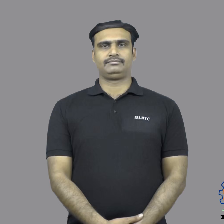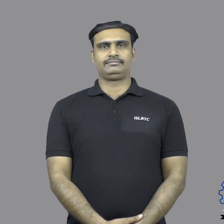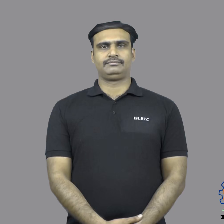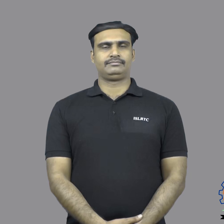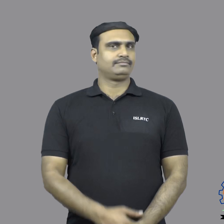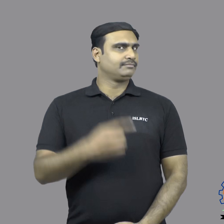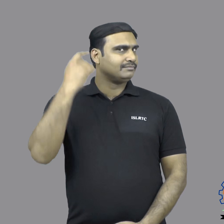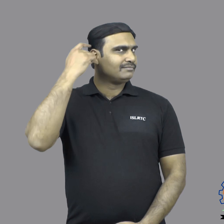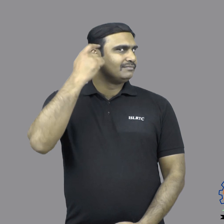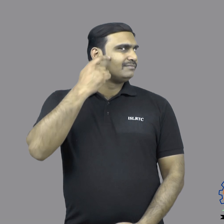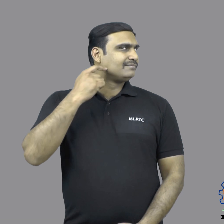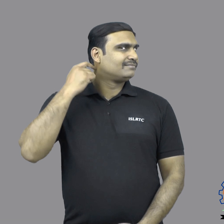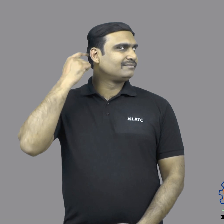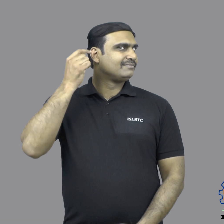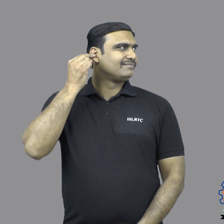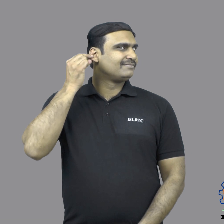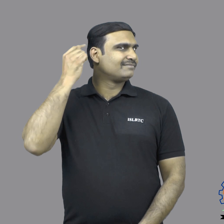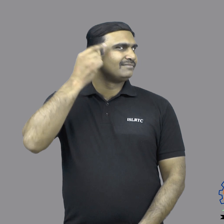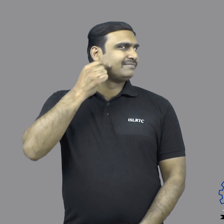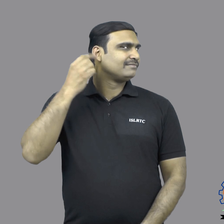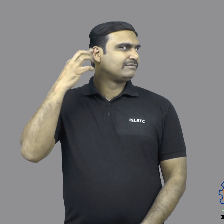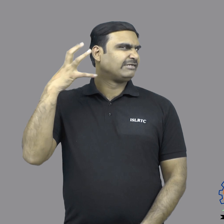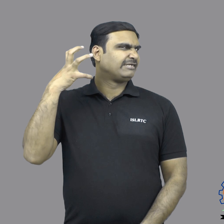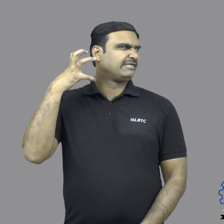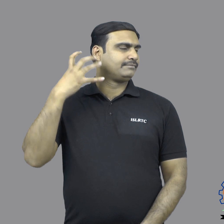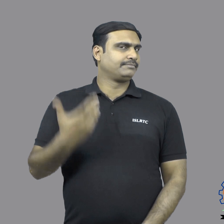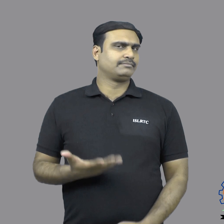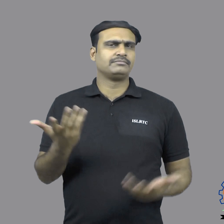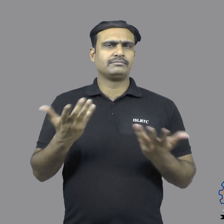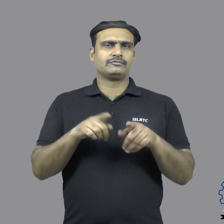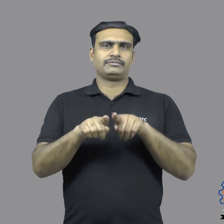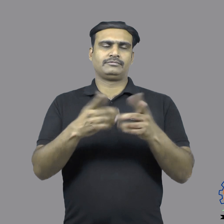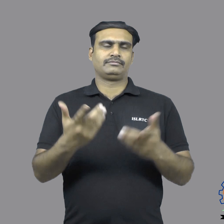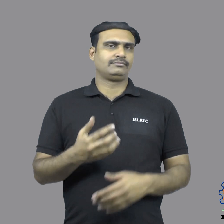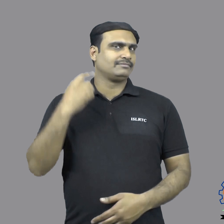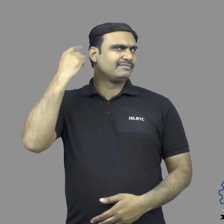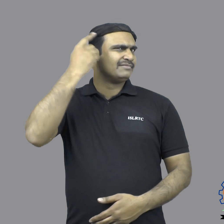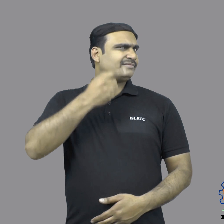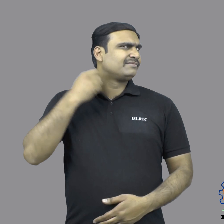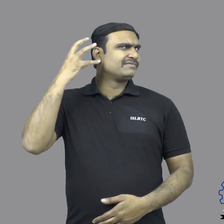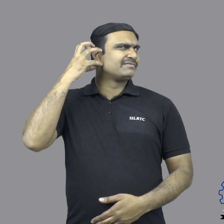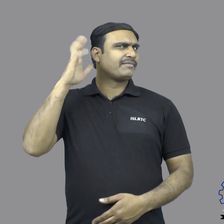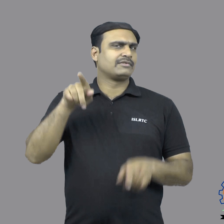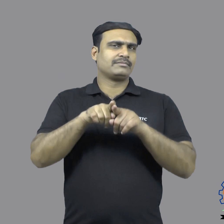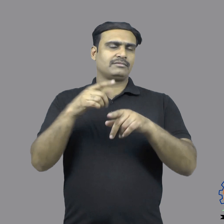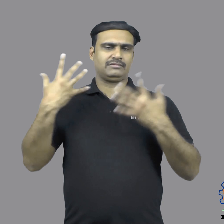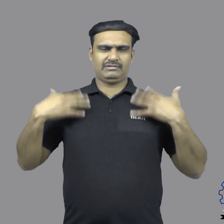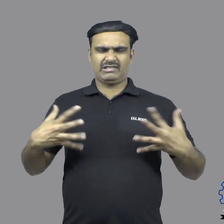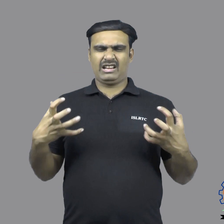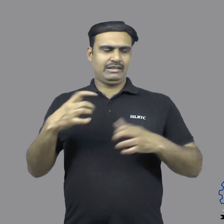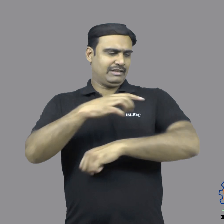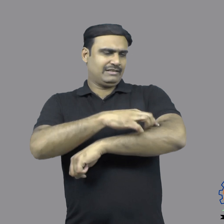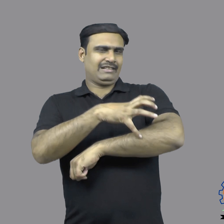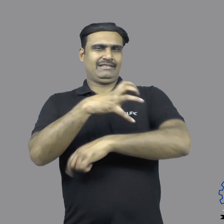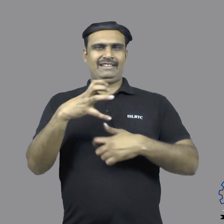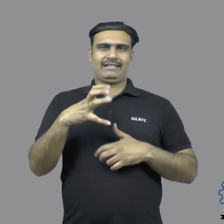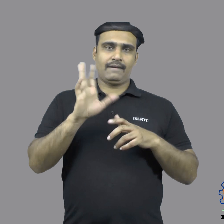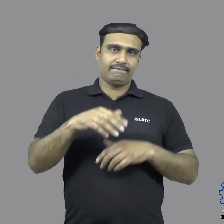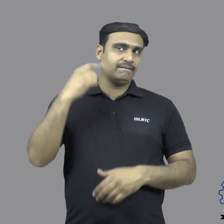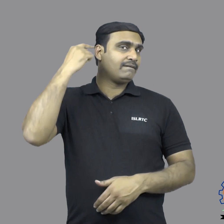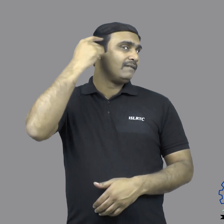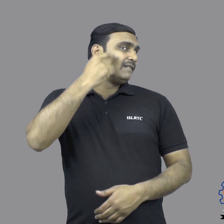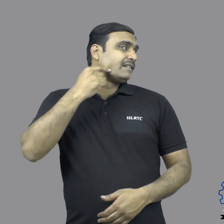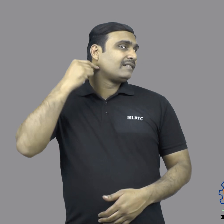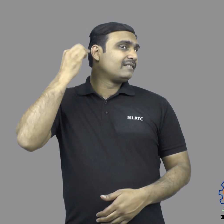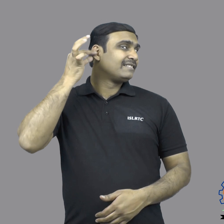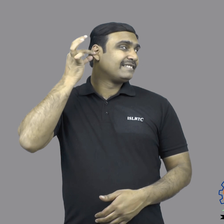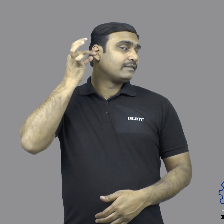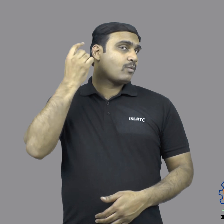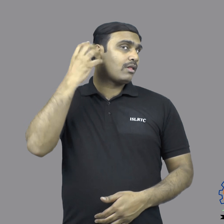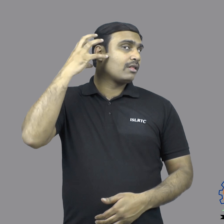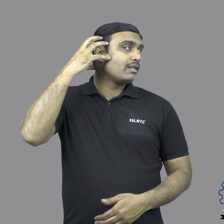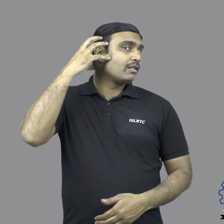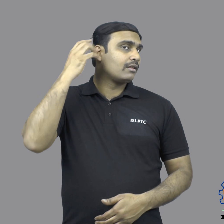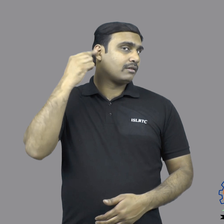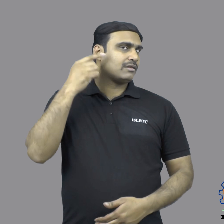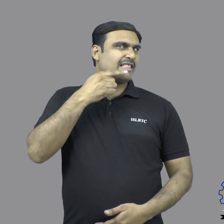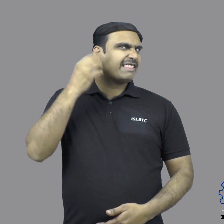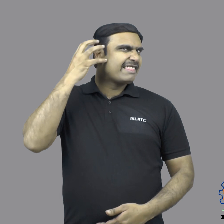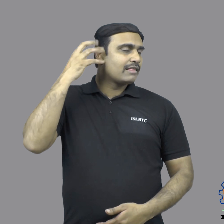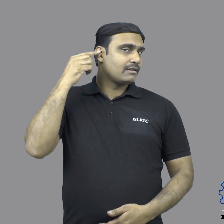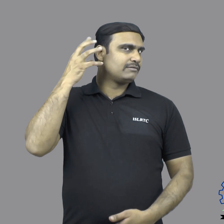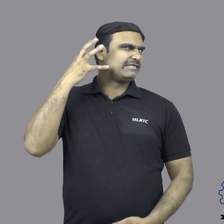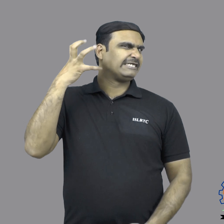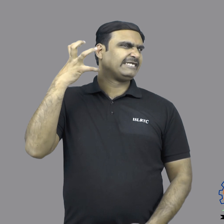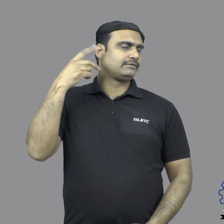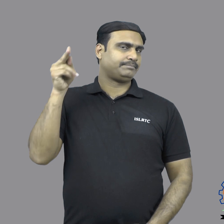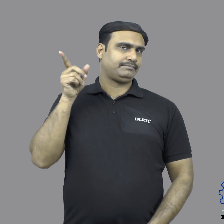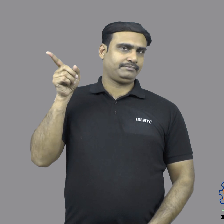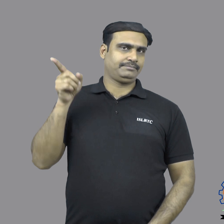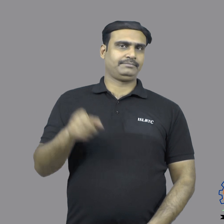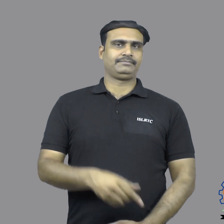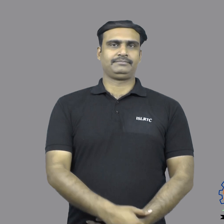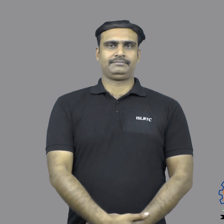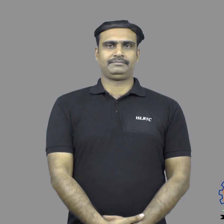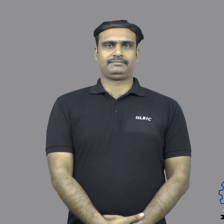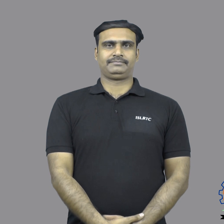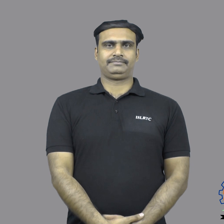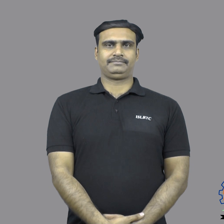Earache